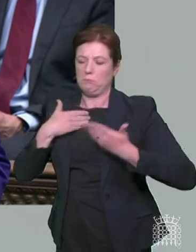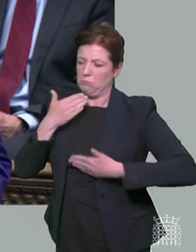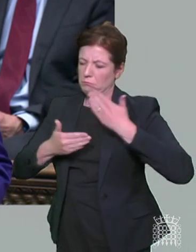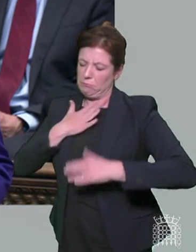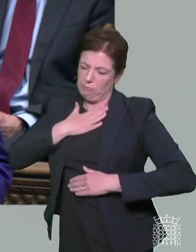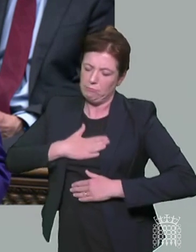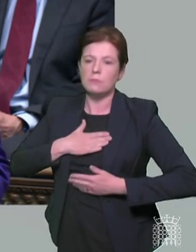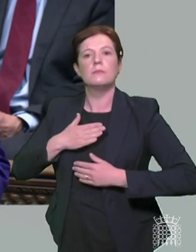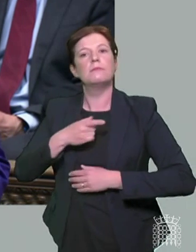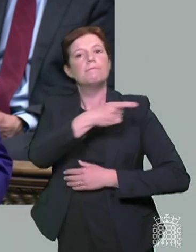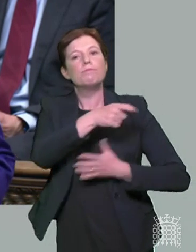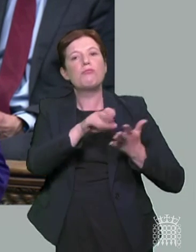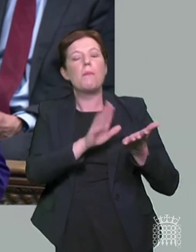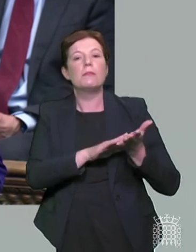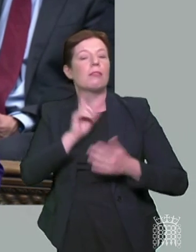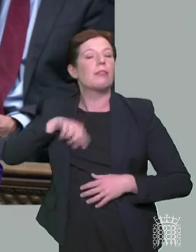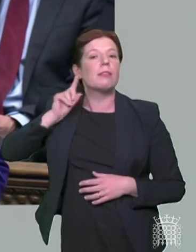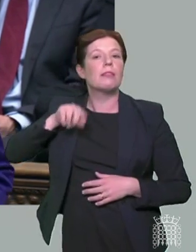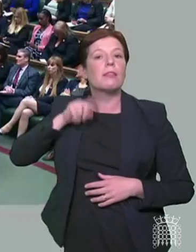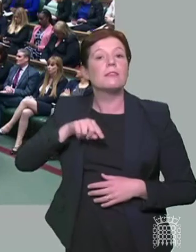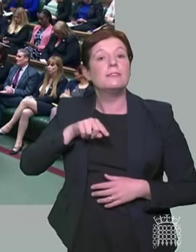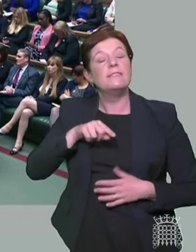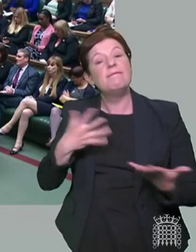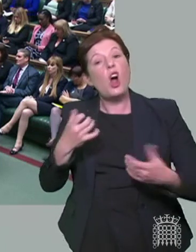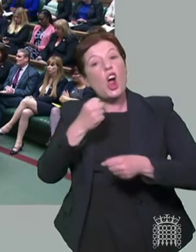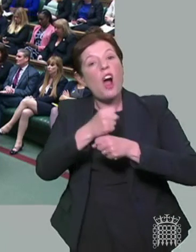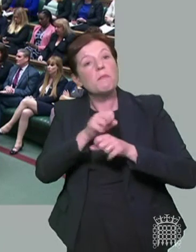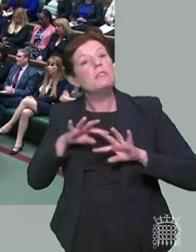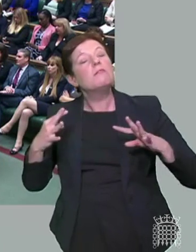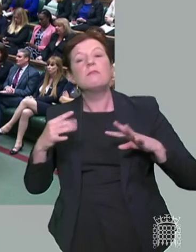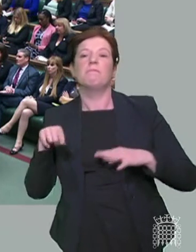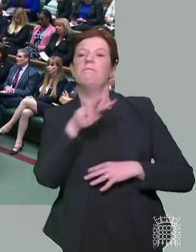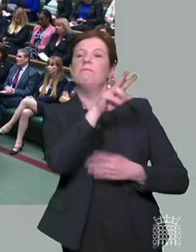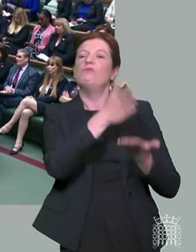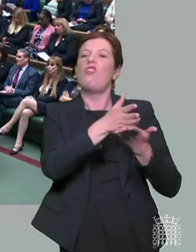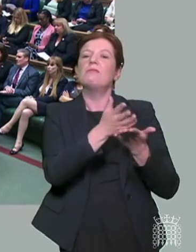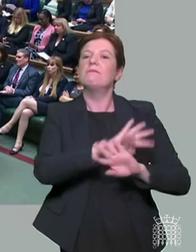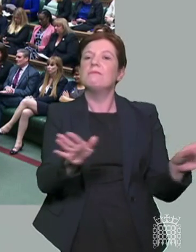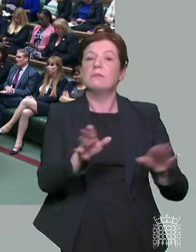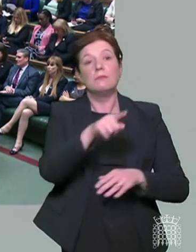Trust in his Government is broken: when will he go?